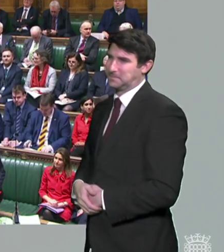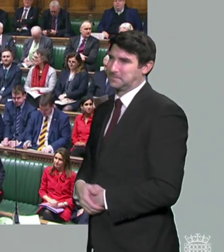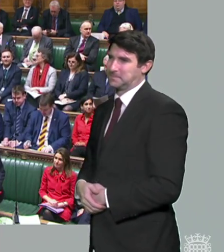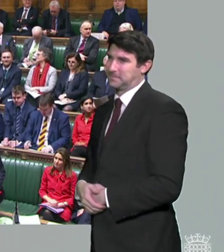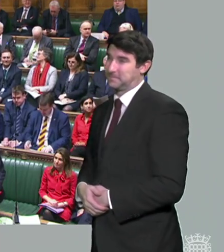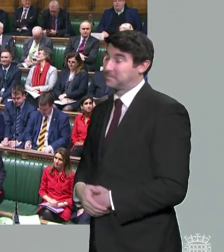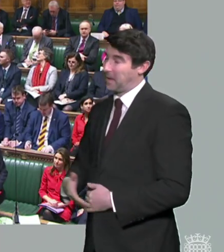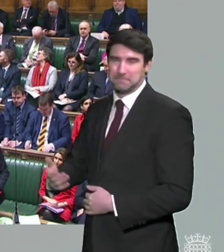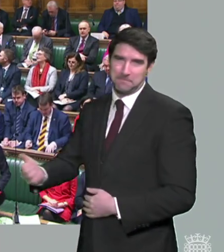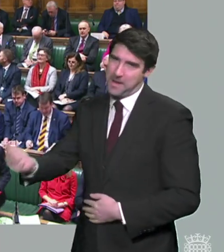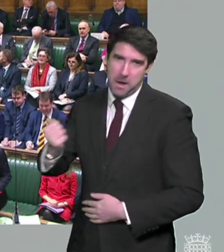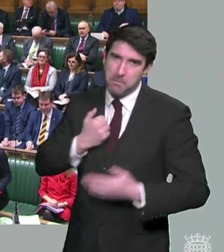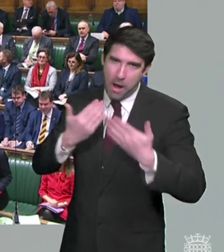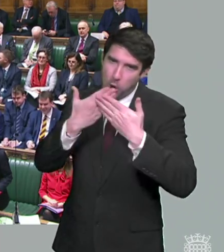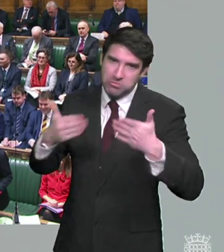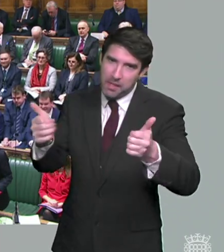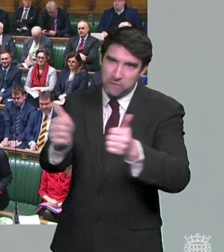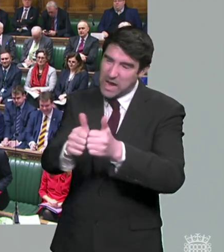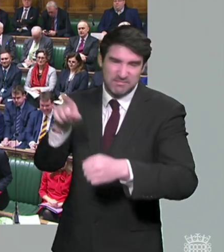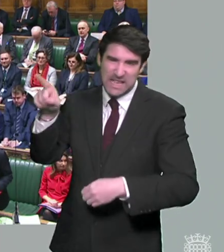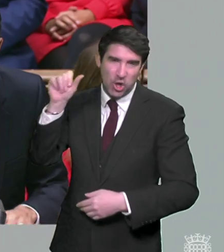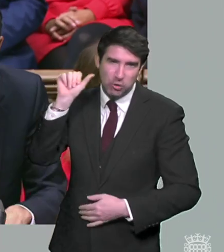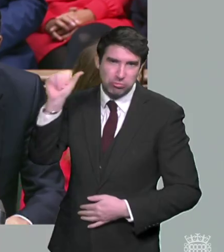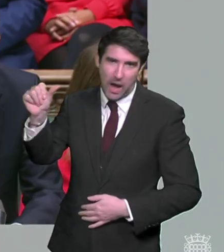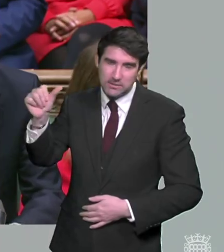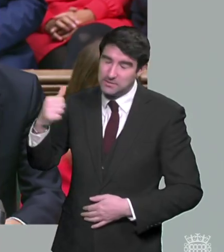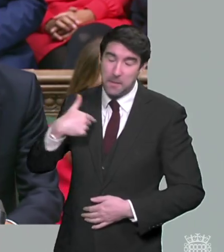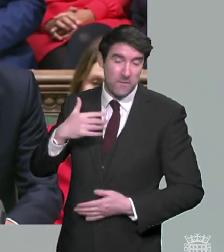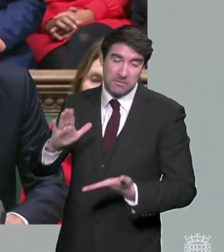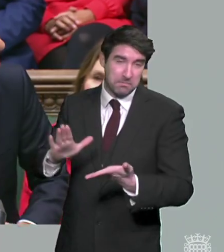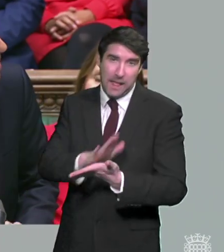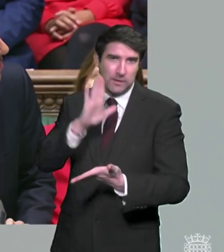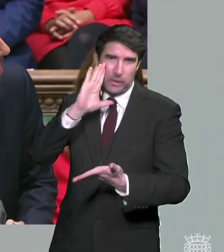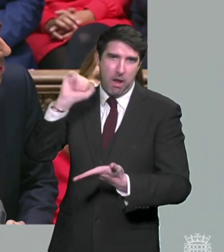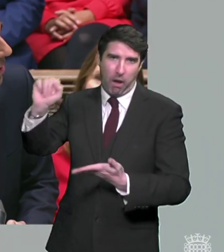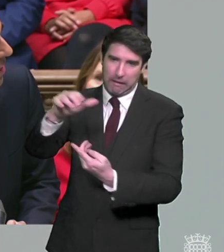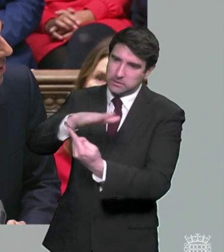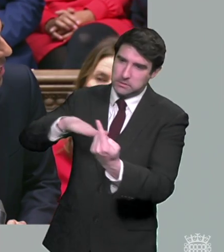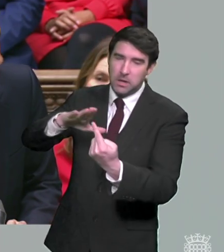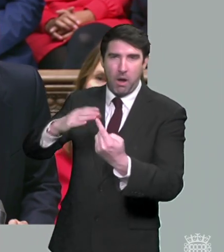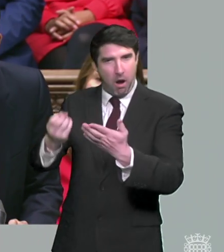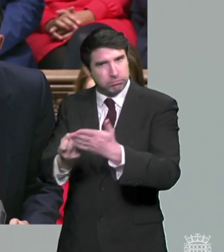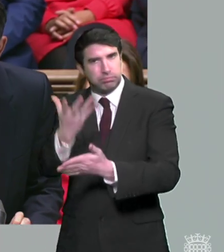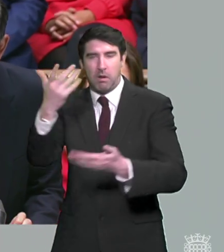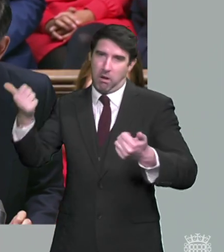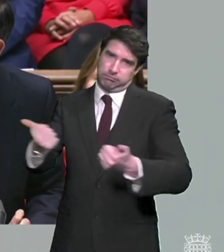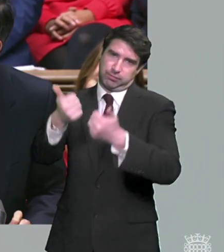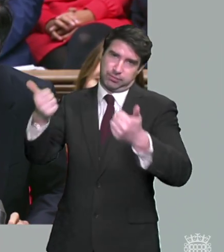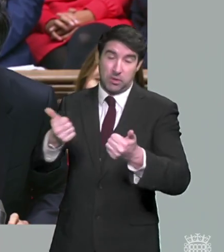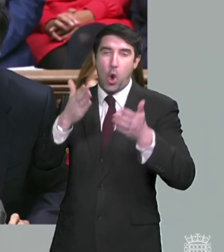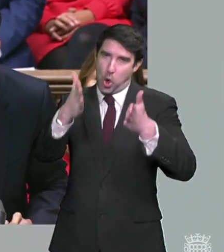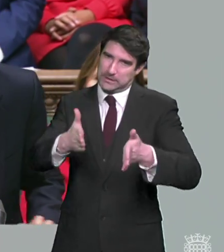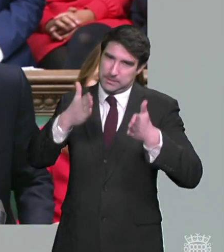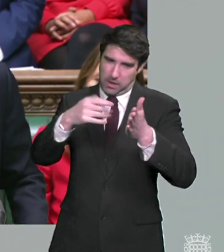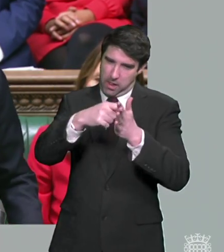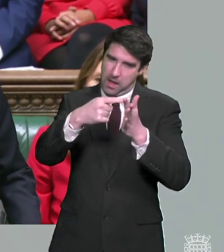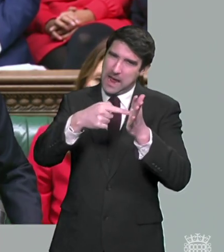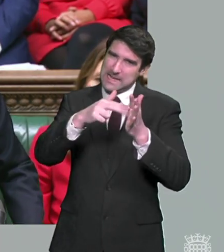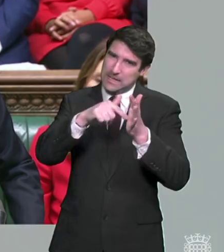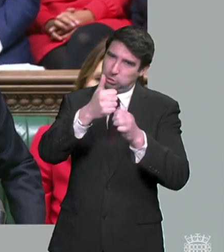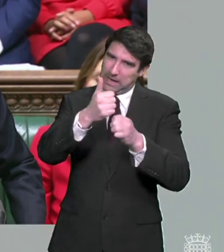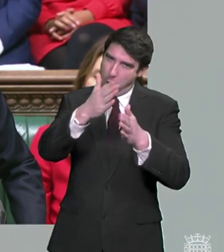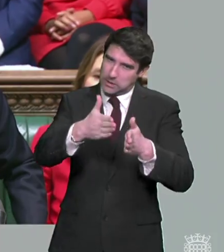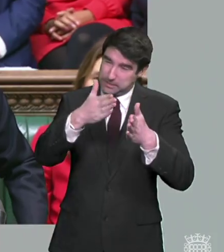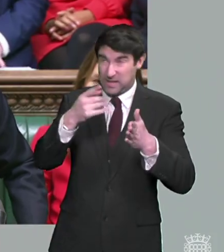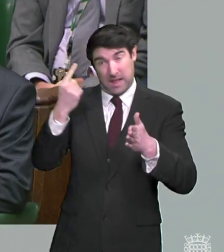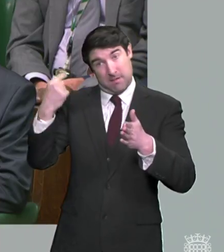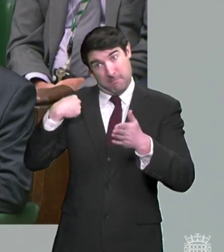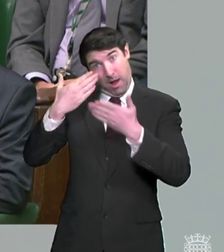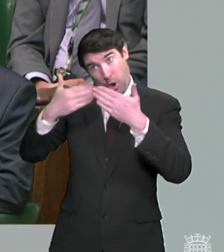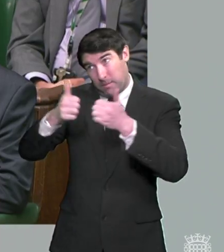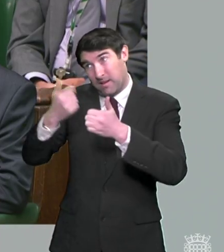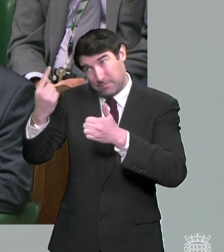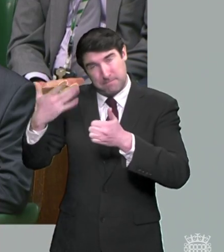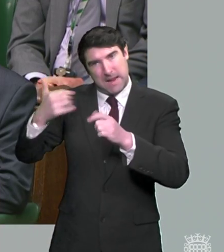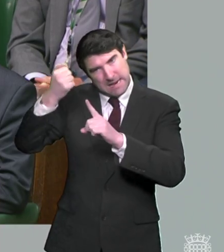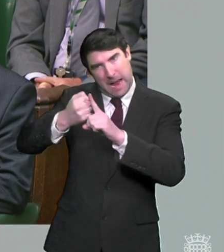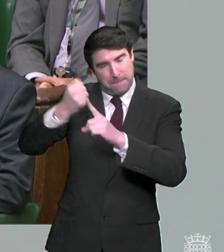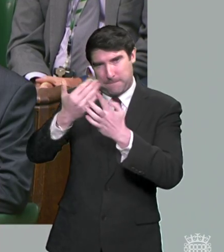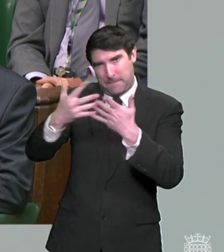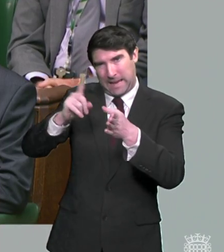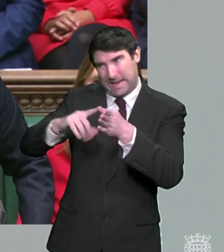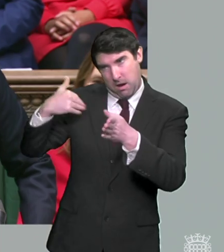I am glad to hear of all the successes in my honourable Friend’s constituency, especially the redevelopment of Kettering General Hospital, for which I know he has been campaigning tirelessly for years.